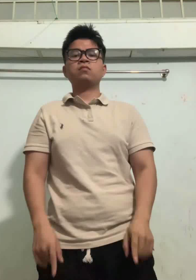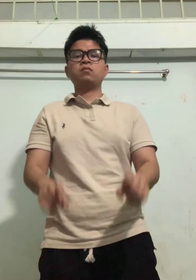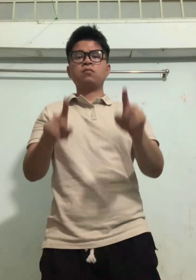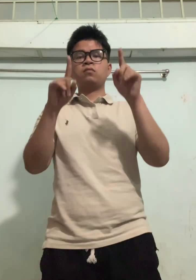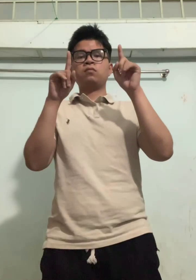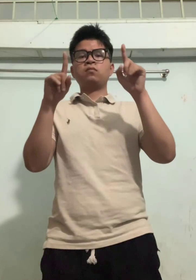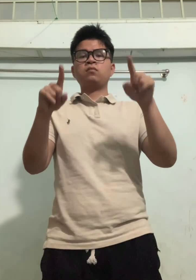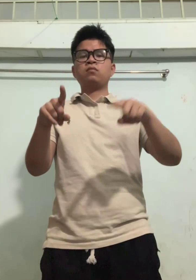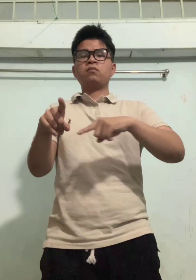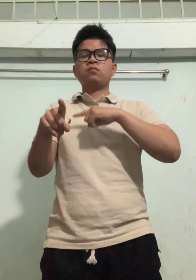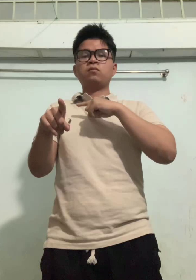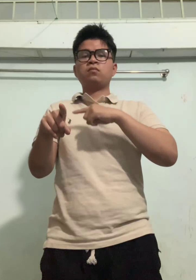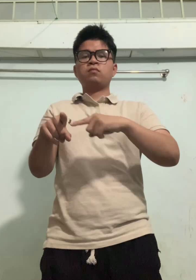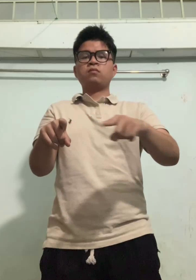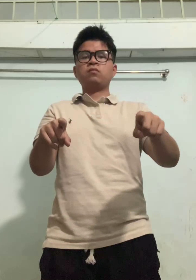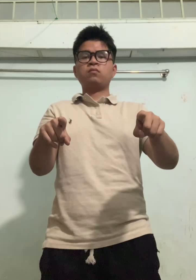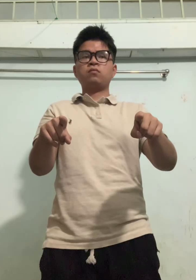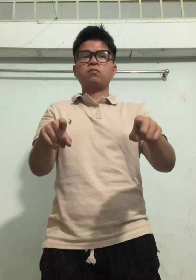phut